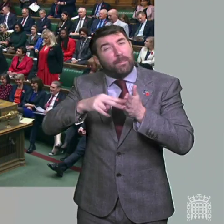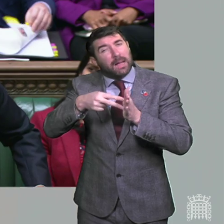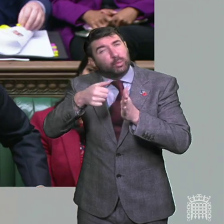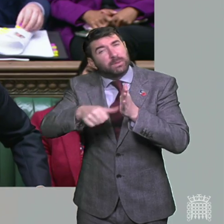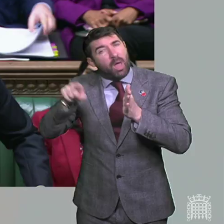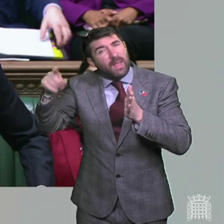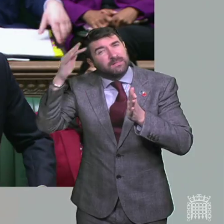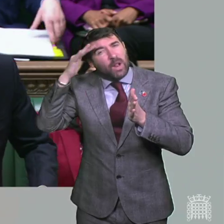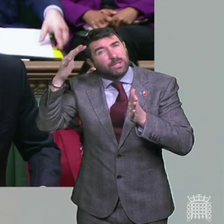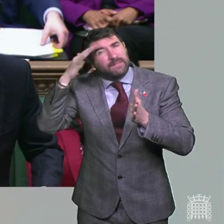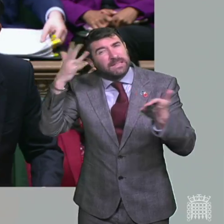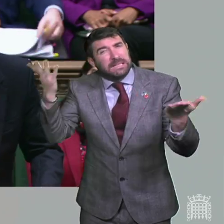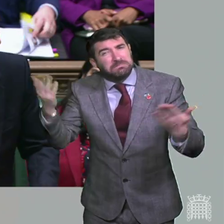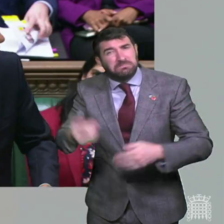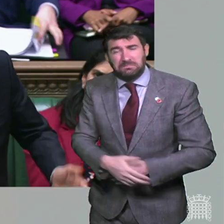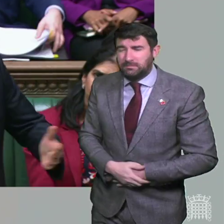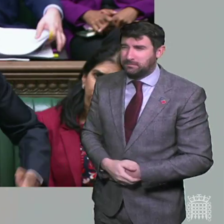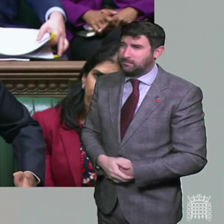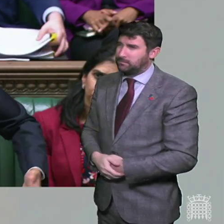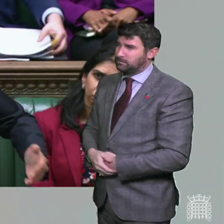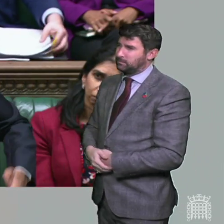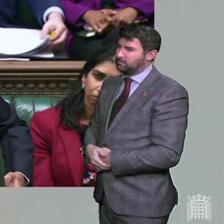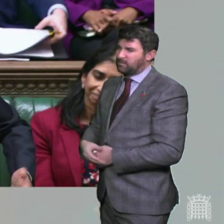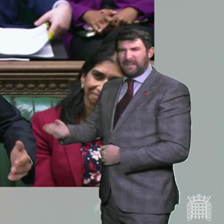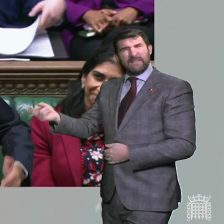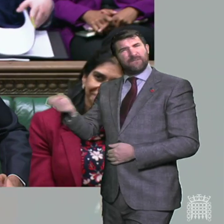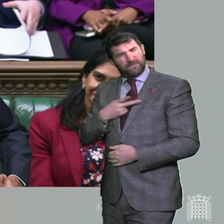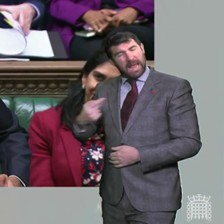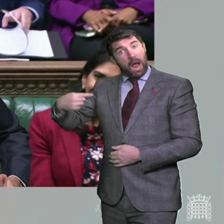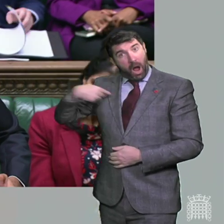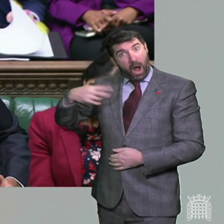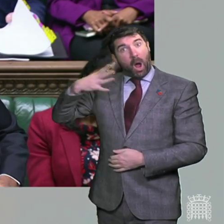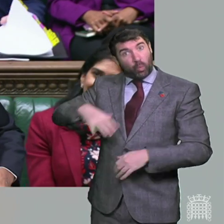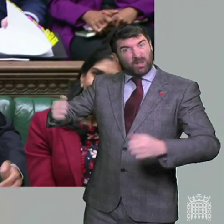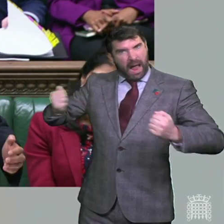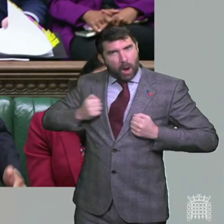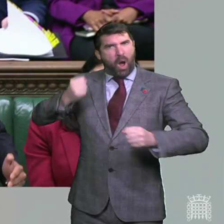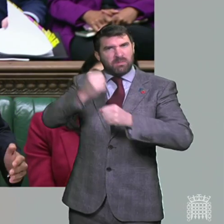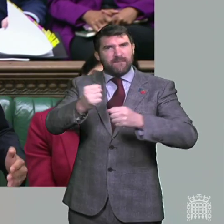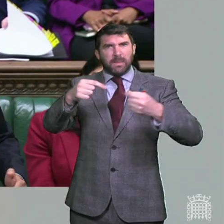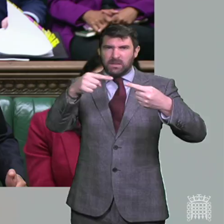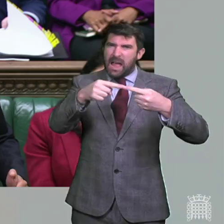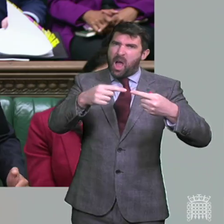It is precisely because I want a Government characterised by integrity, professionalism and accountability that my right honourable Friend